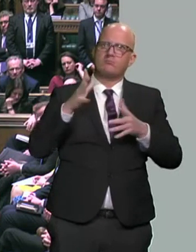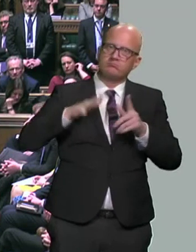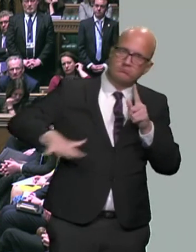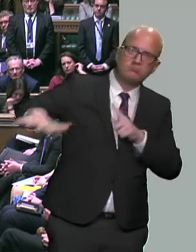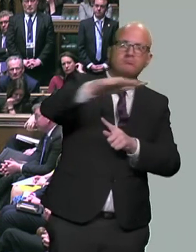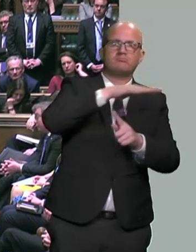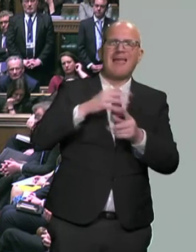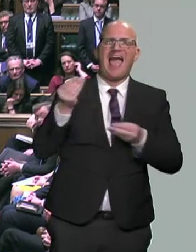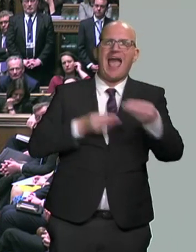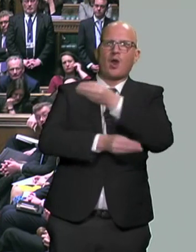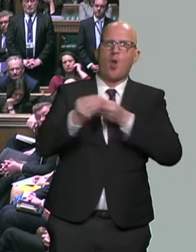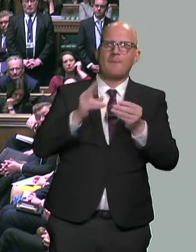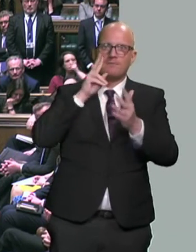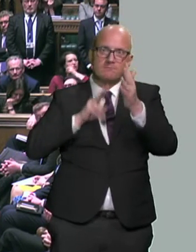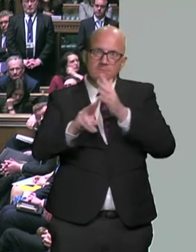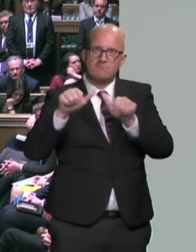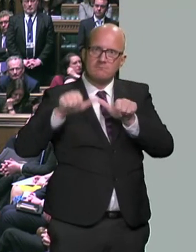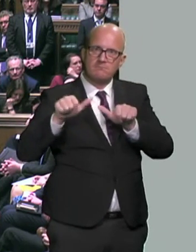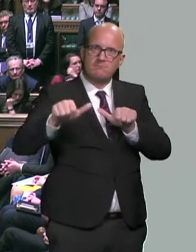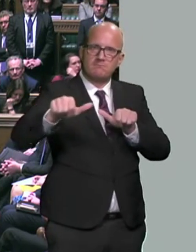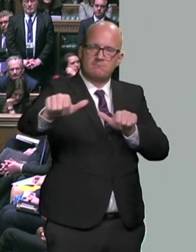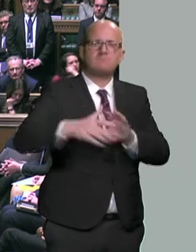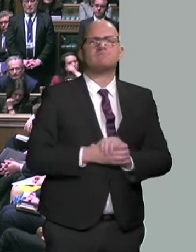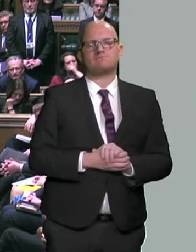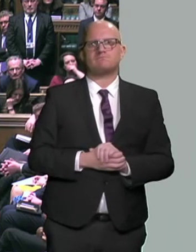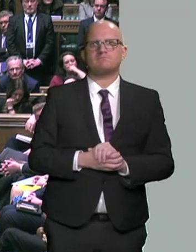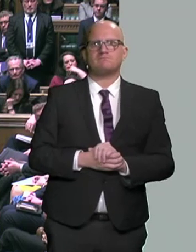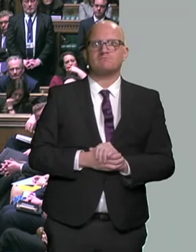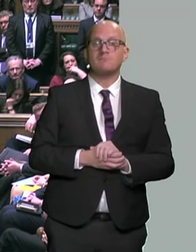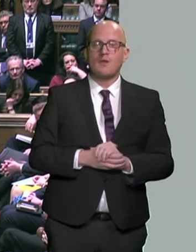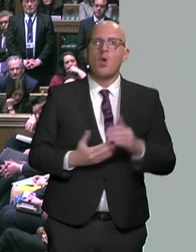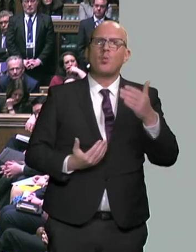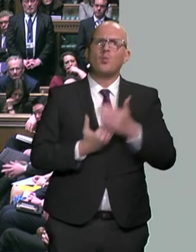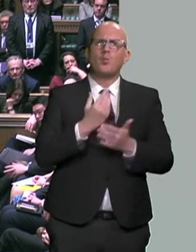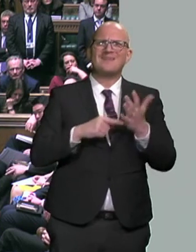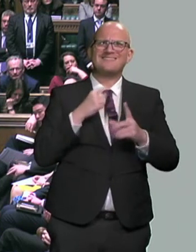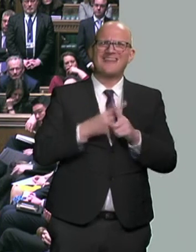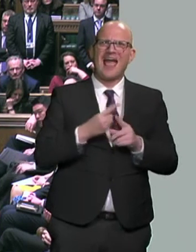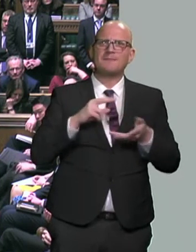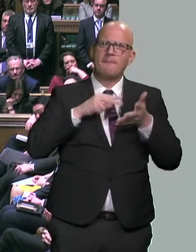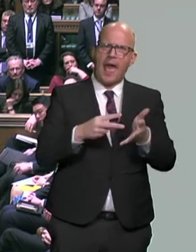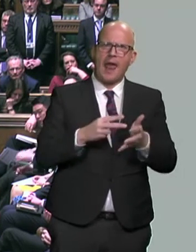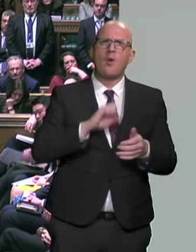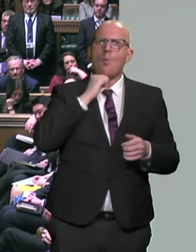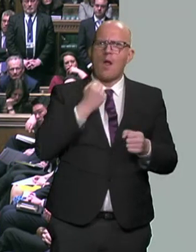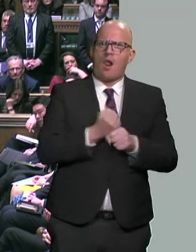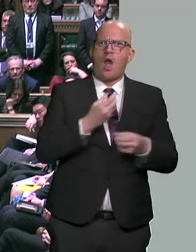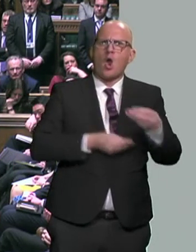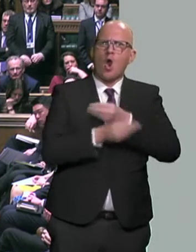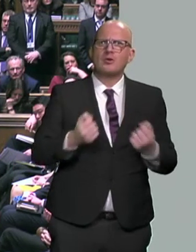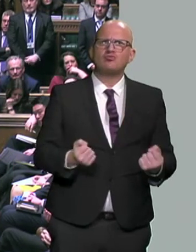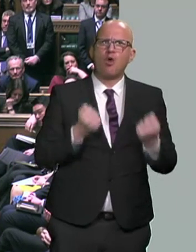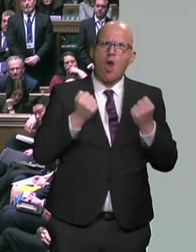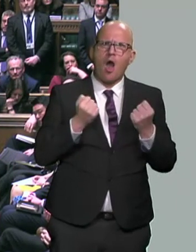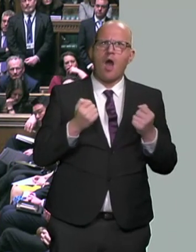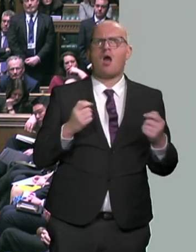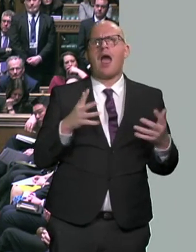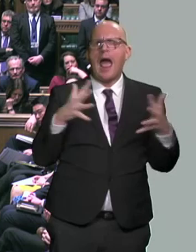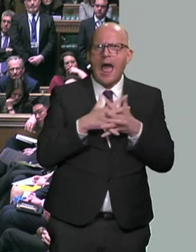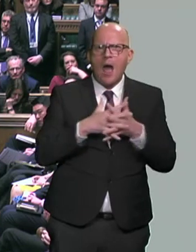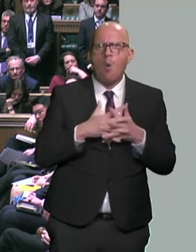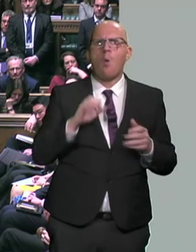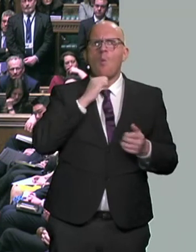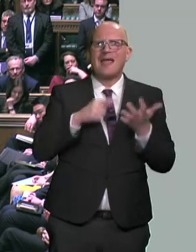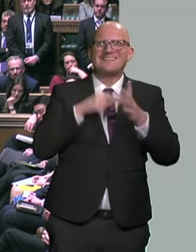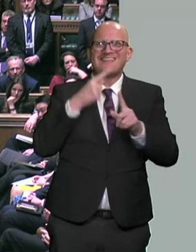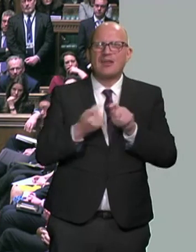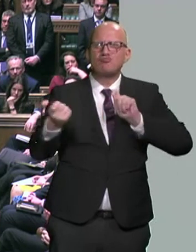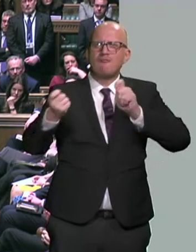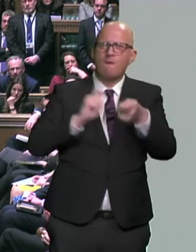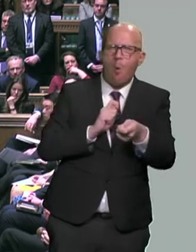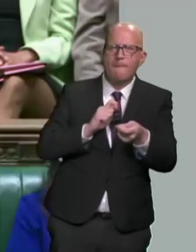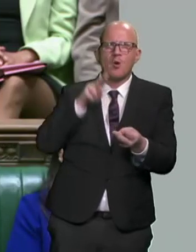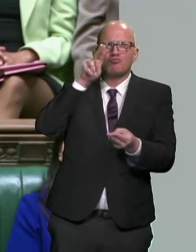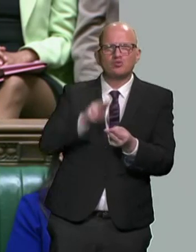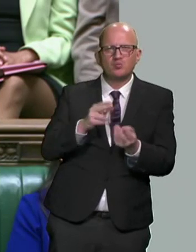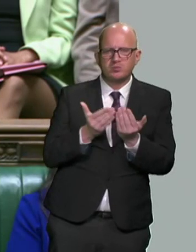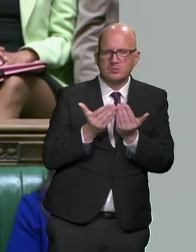With those principles in mind, our new tax plan will build a stronger economy by reducing and reforming taxes over this Parliament, in three ways.